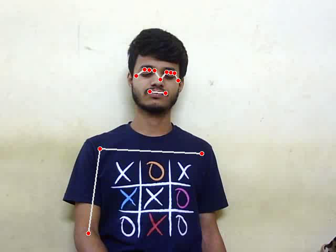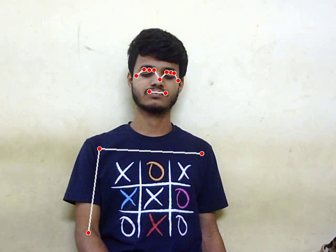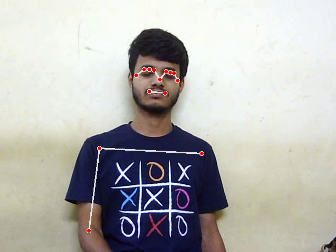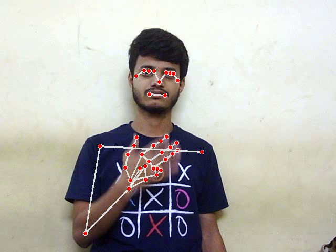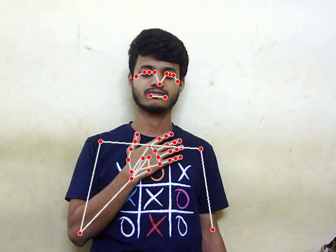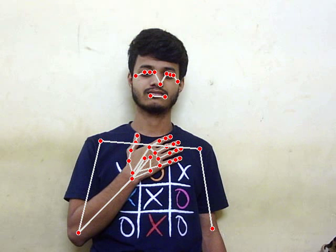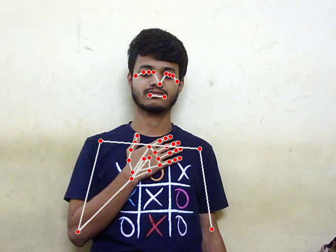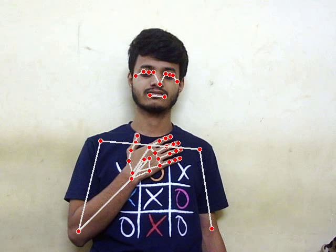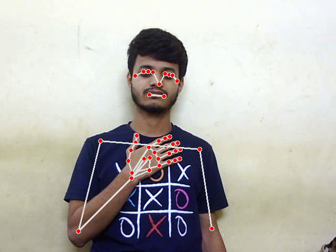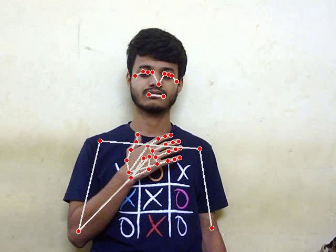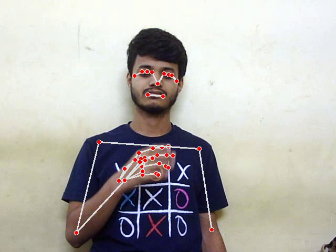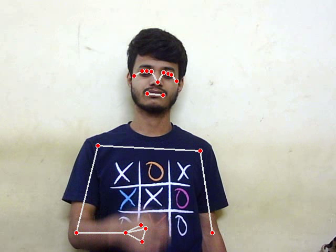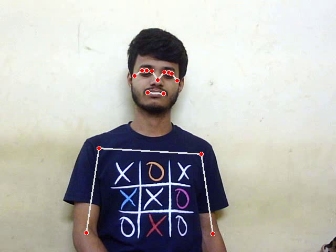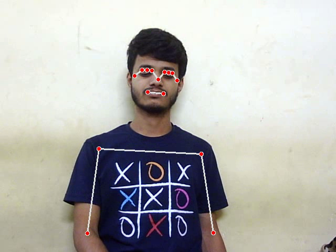my